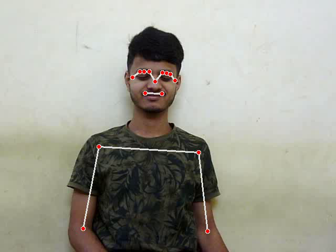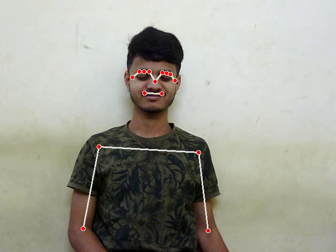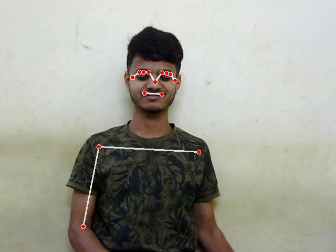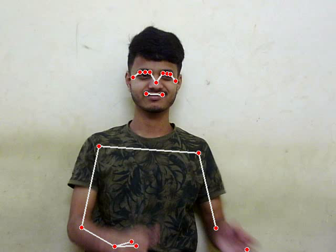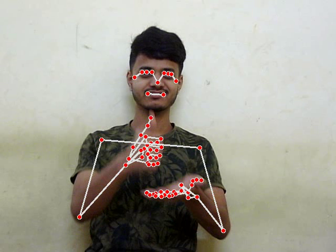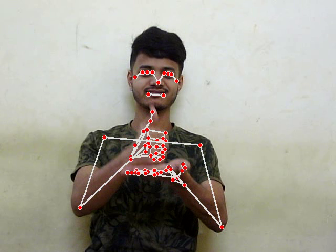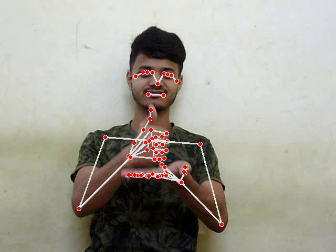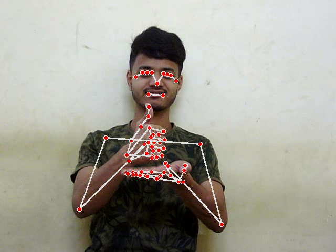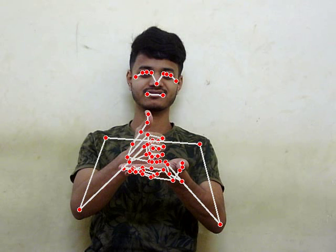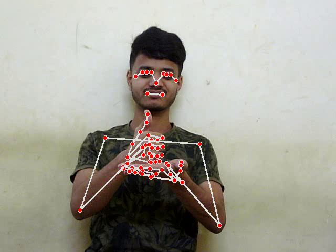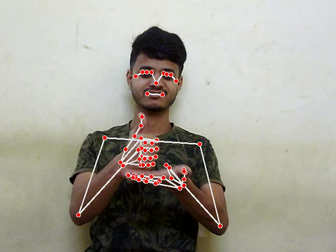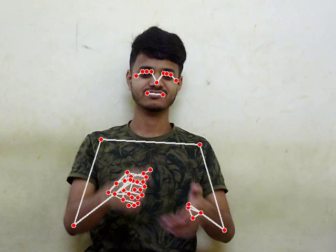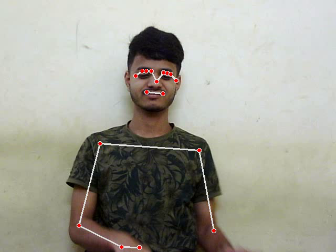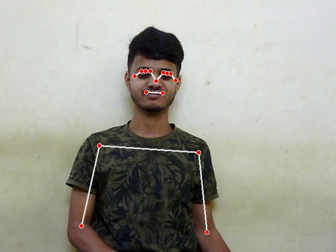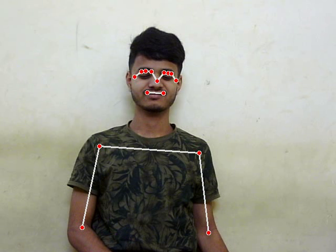help